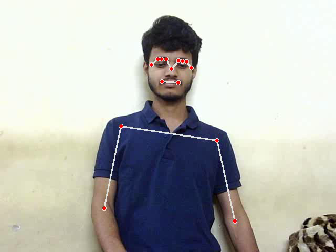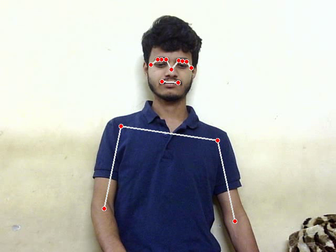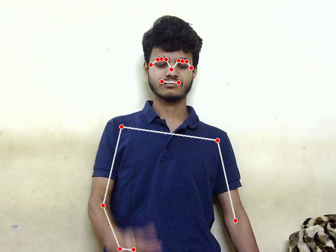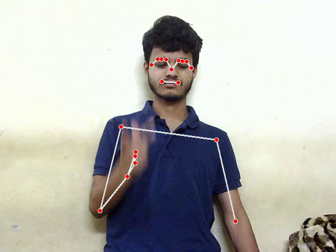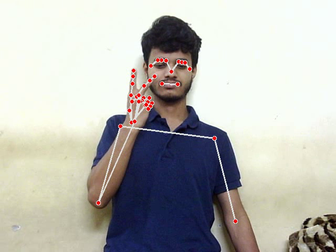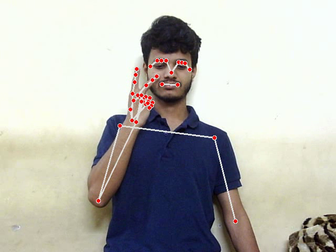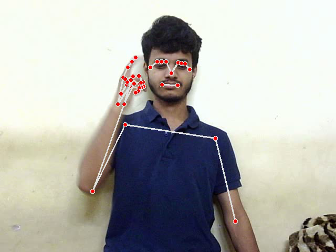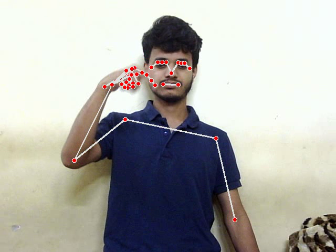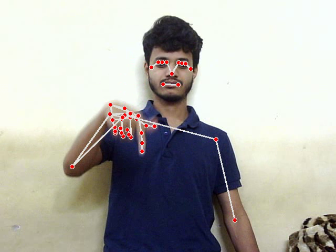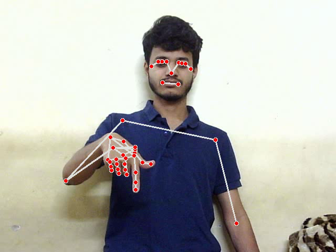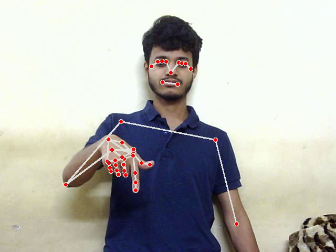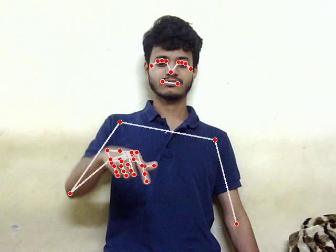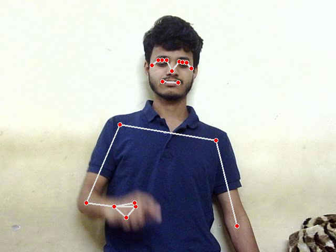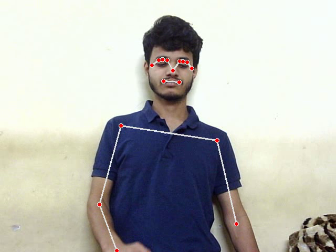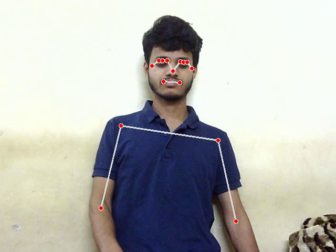see you later